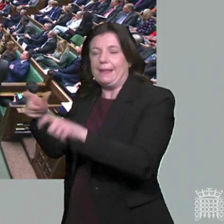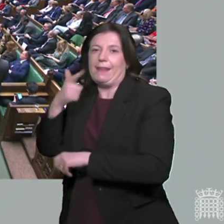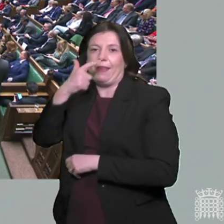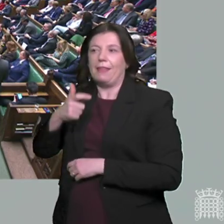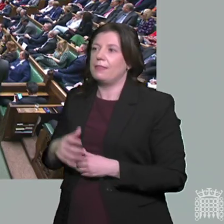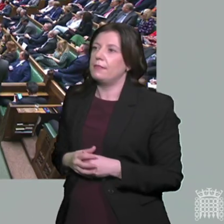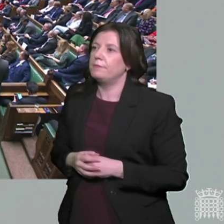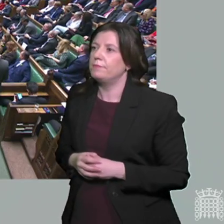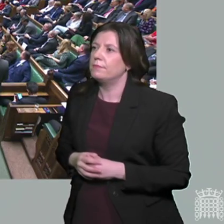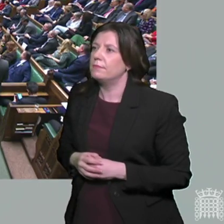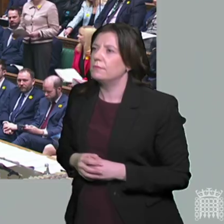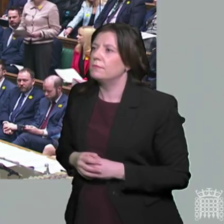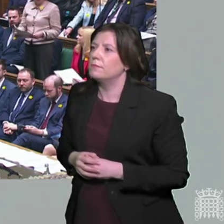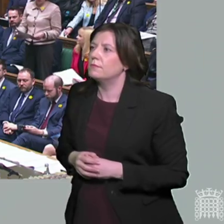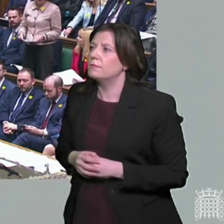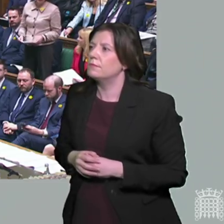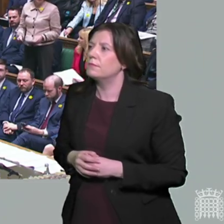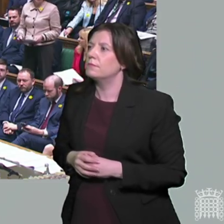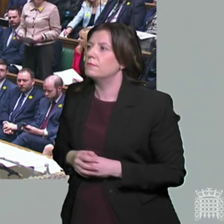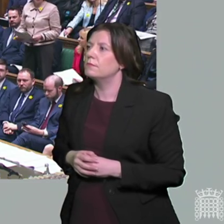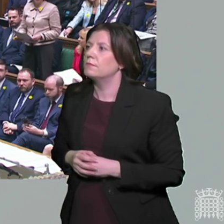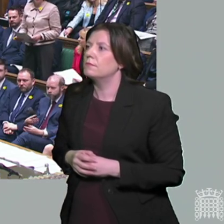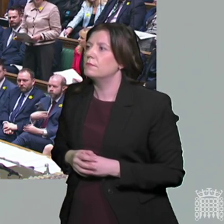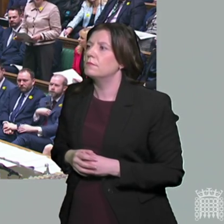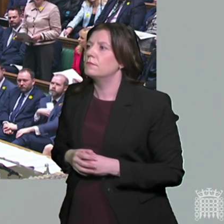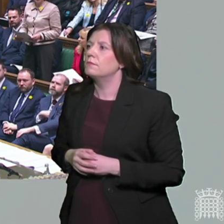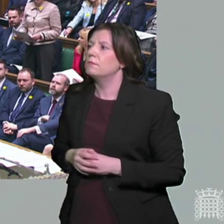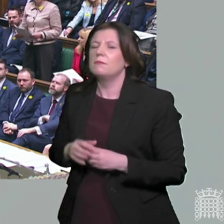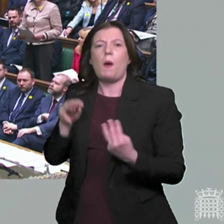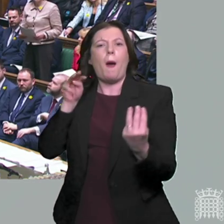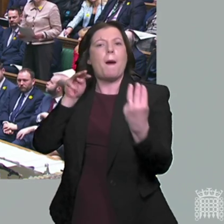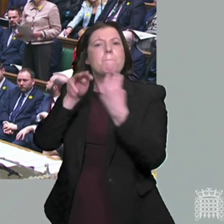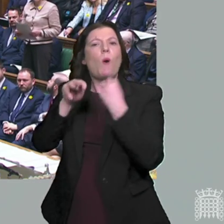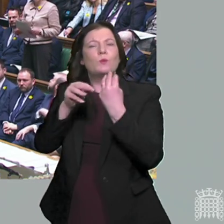To date, 79 people have been killed on smart motorways.